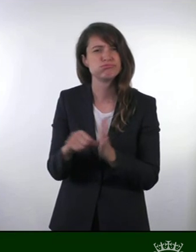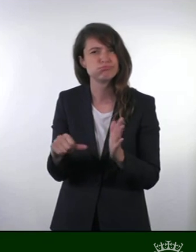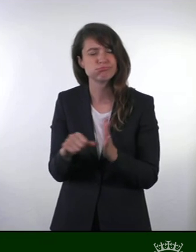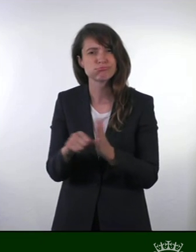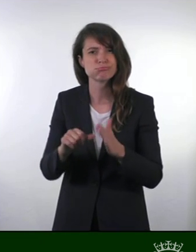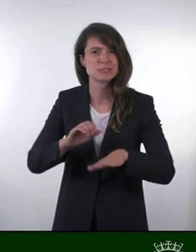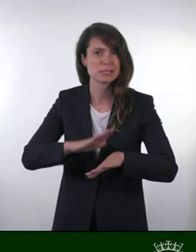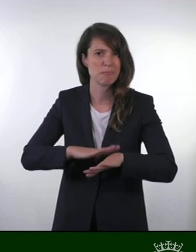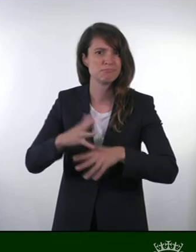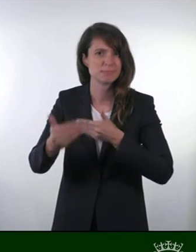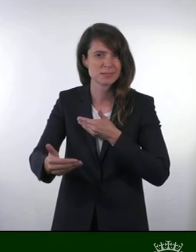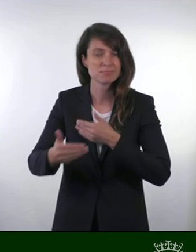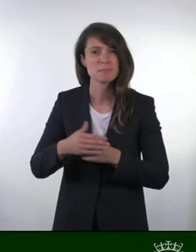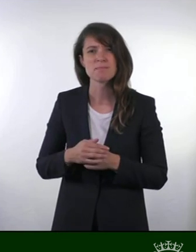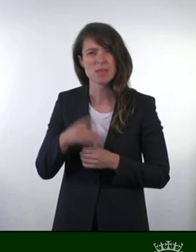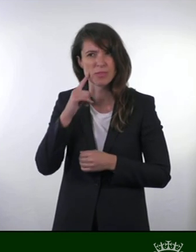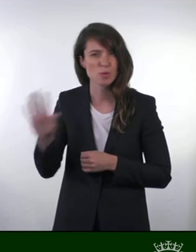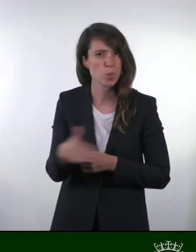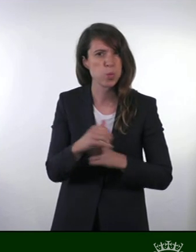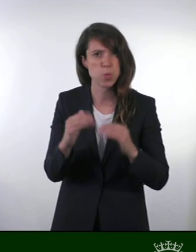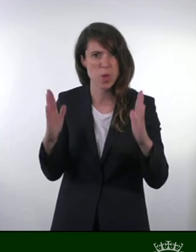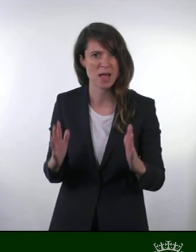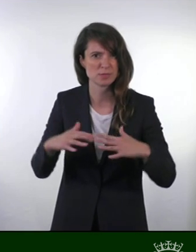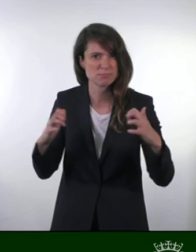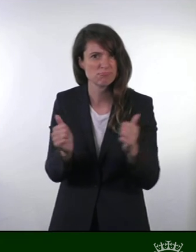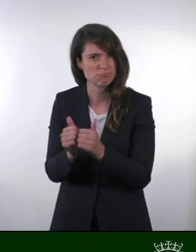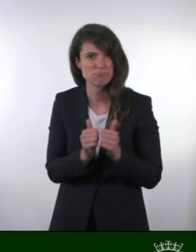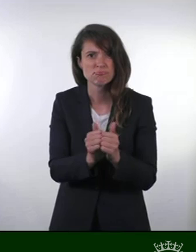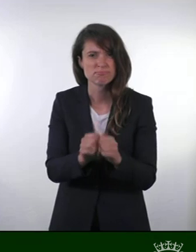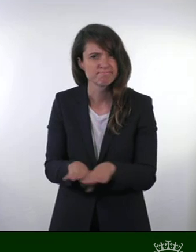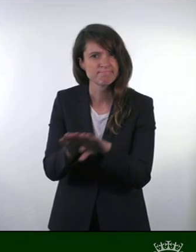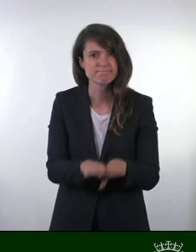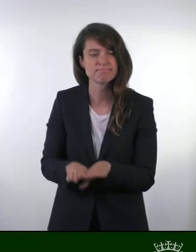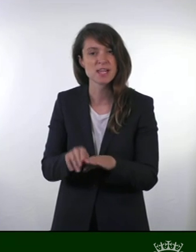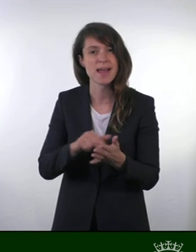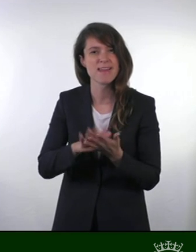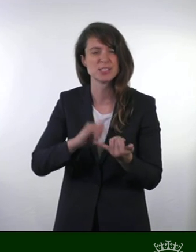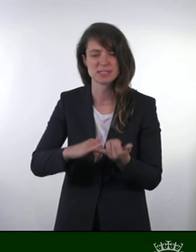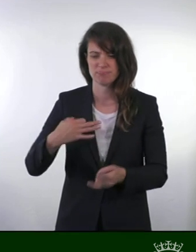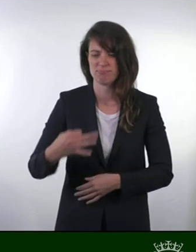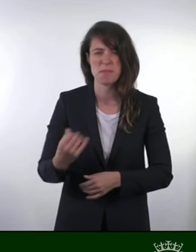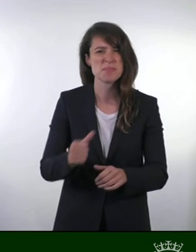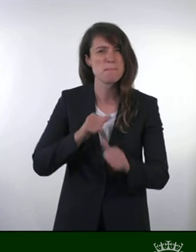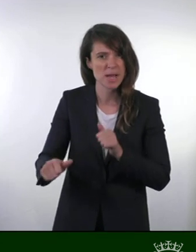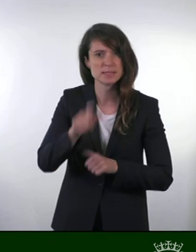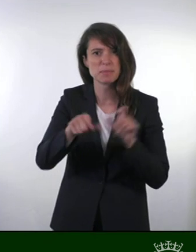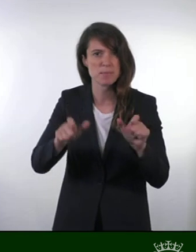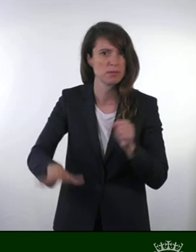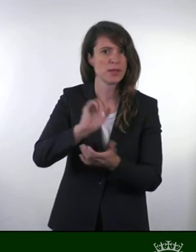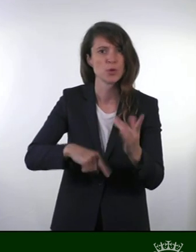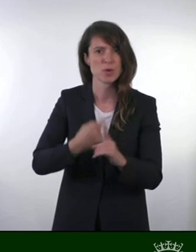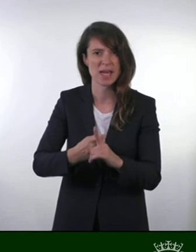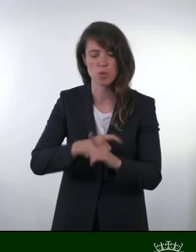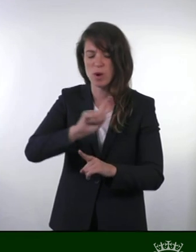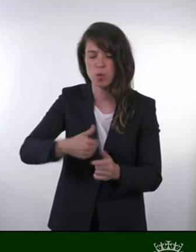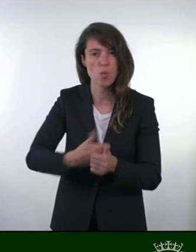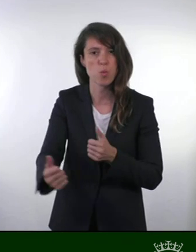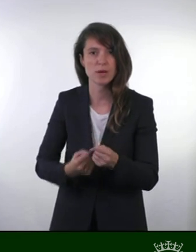I am sure we can agree across this House that the NHS represents the very best of us, and that we will always be there to support it.